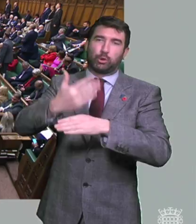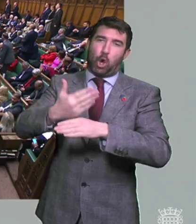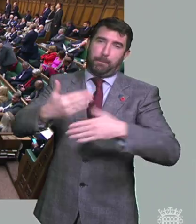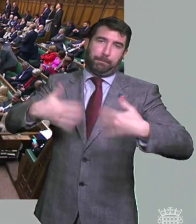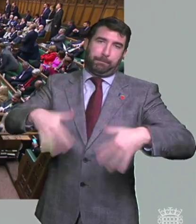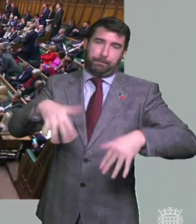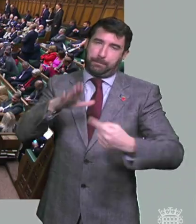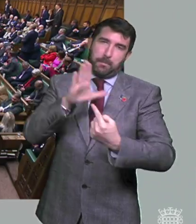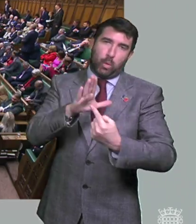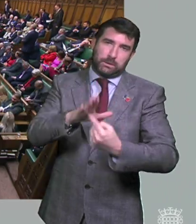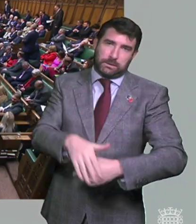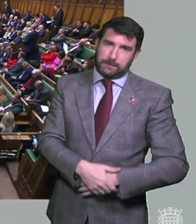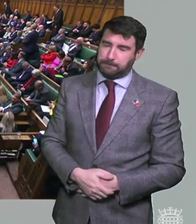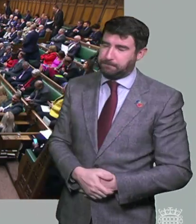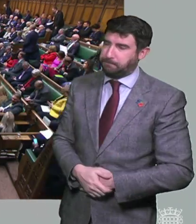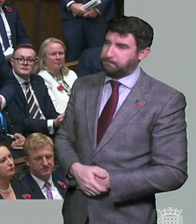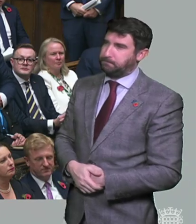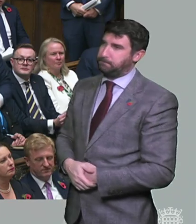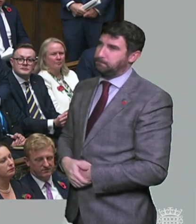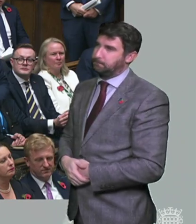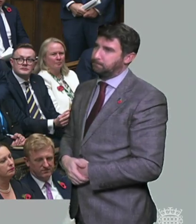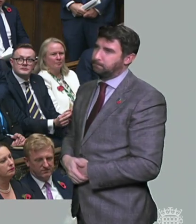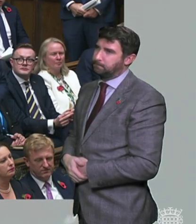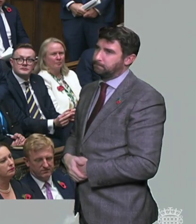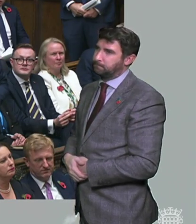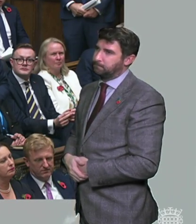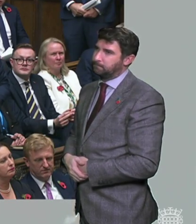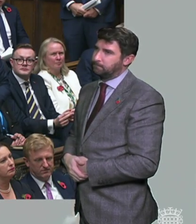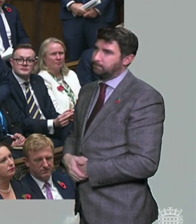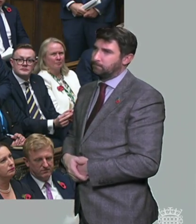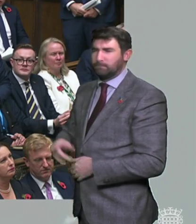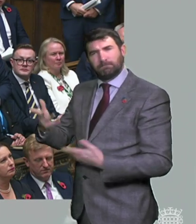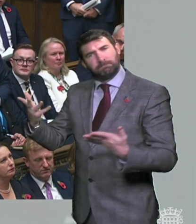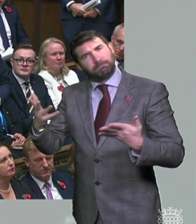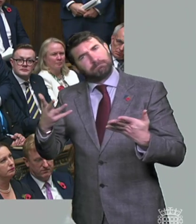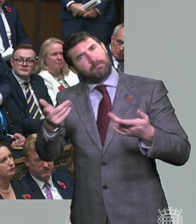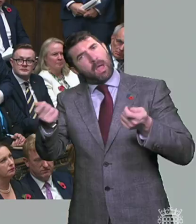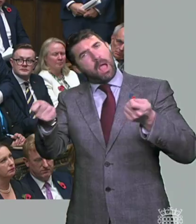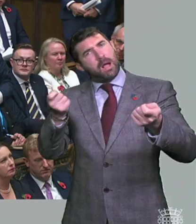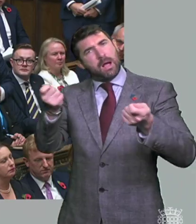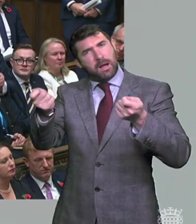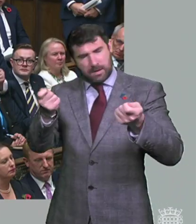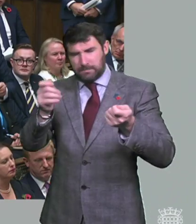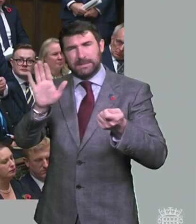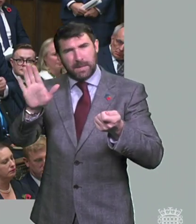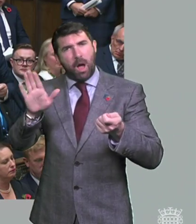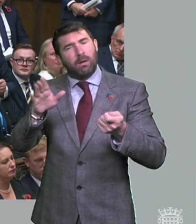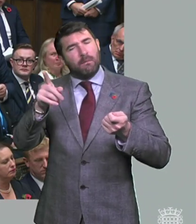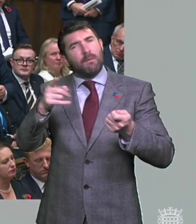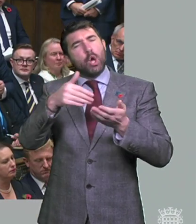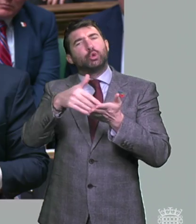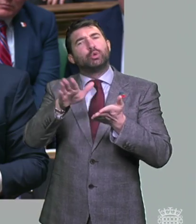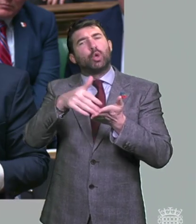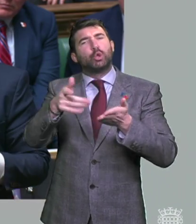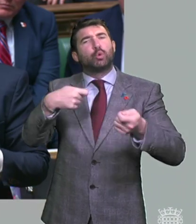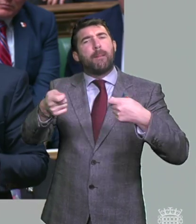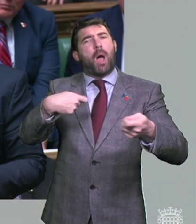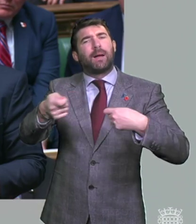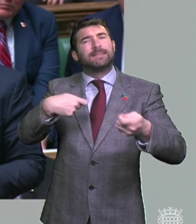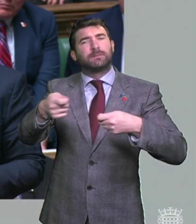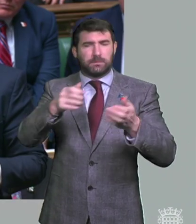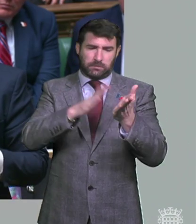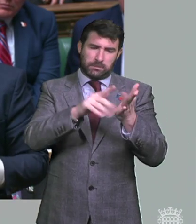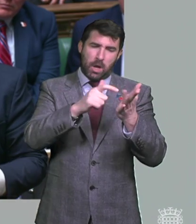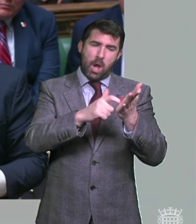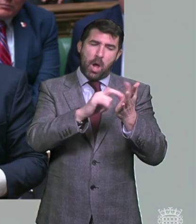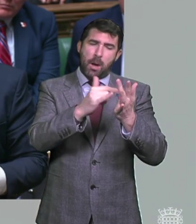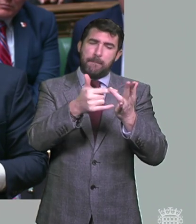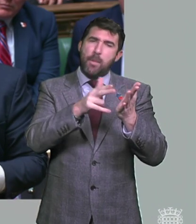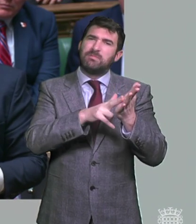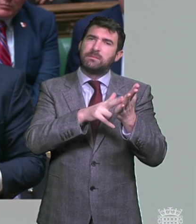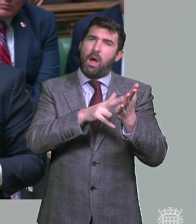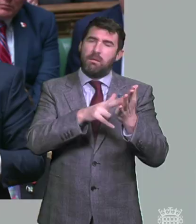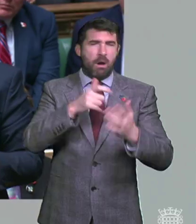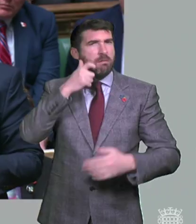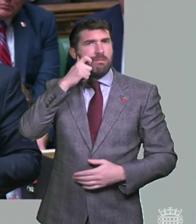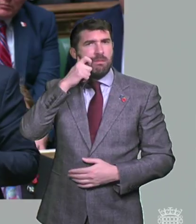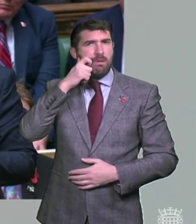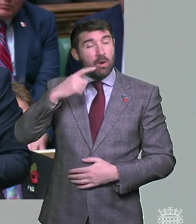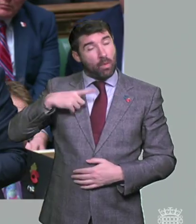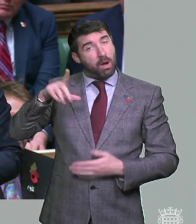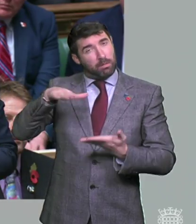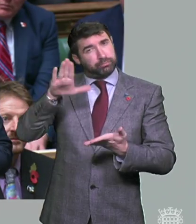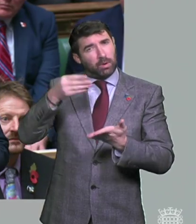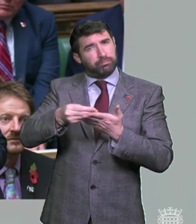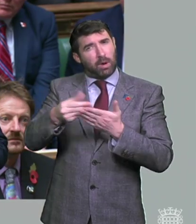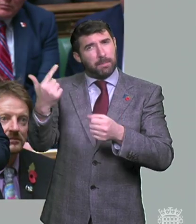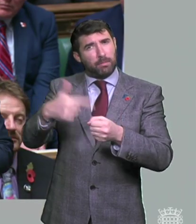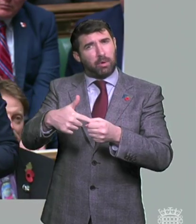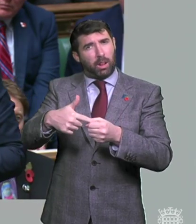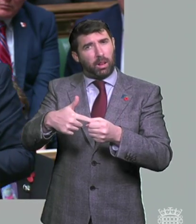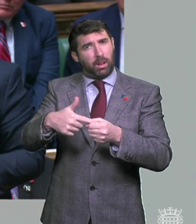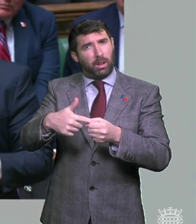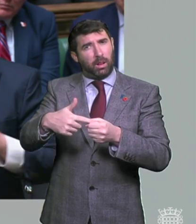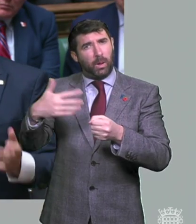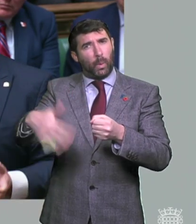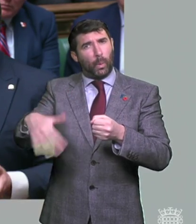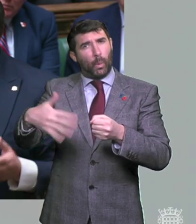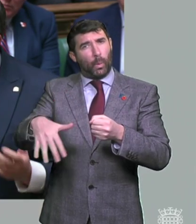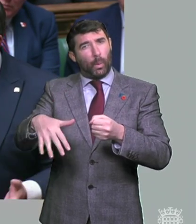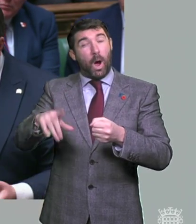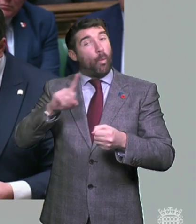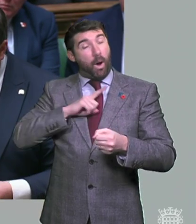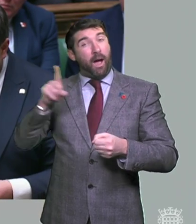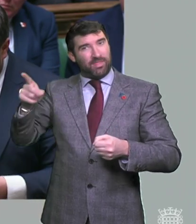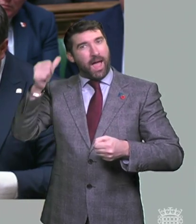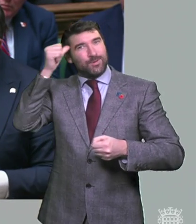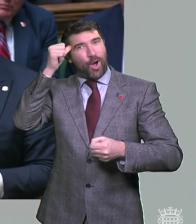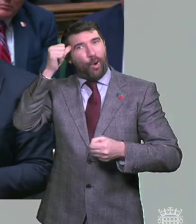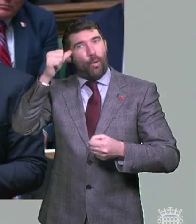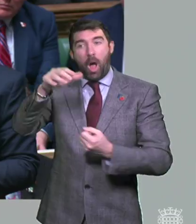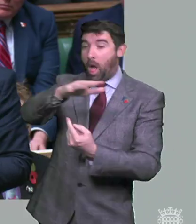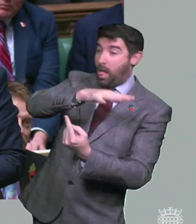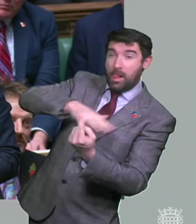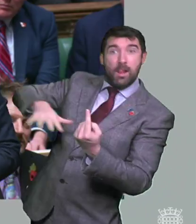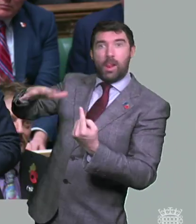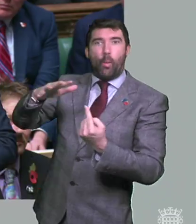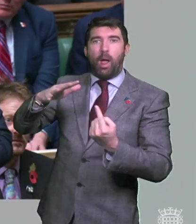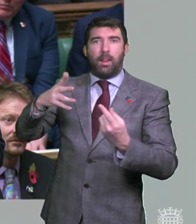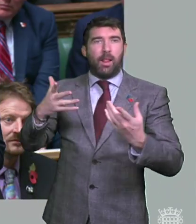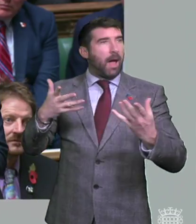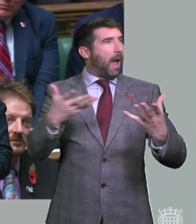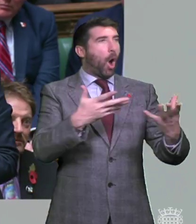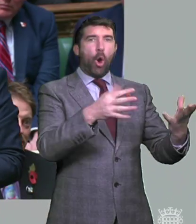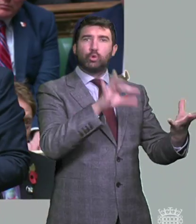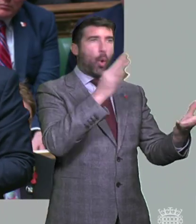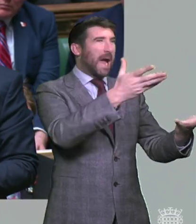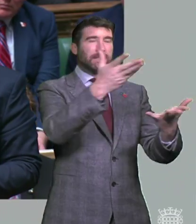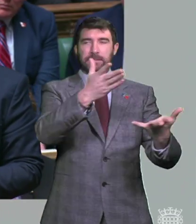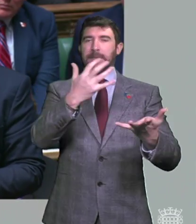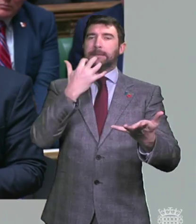Supermarkets such as Morrisons are abusing their dominant market position on fuel by charging up to 20p a litre more in Bridport than other towns in the region, thus preventing West Dorset residents from benefiting from the reduction in market price, which is unusual these days.